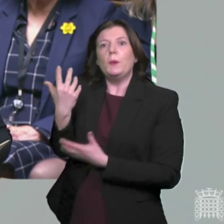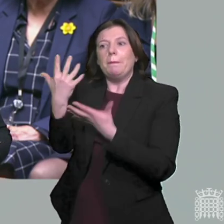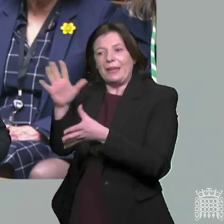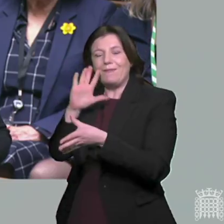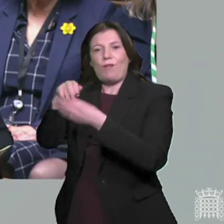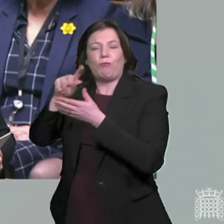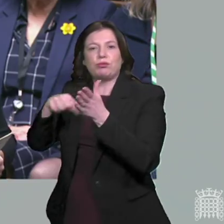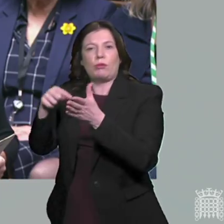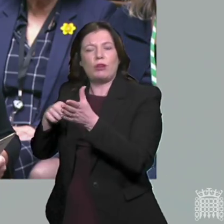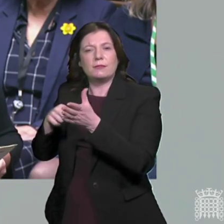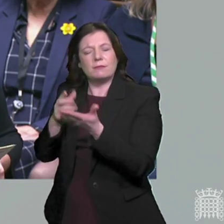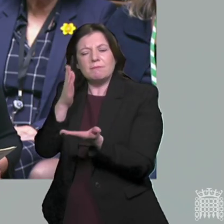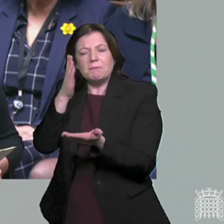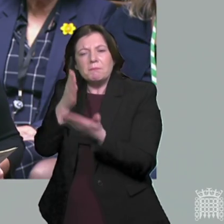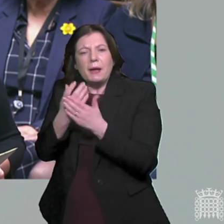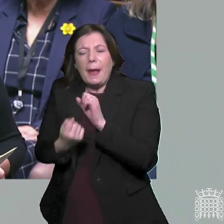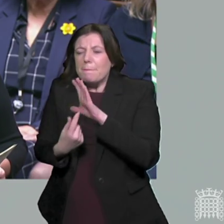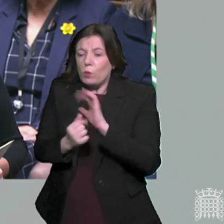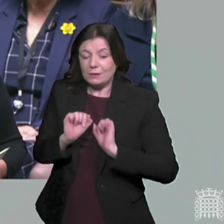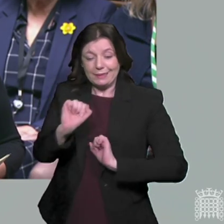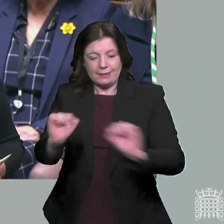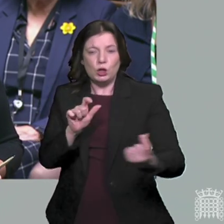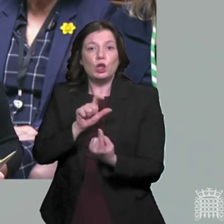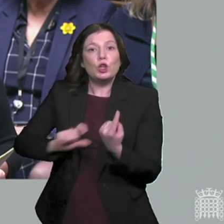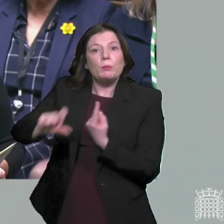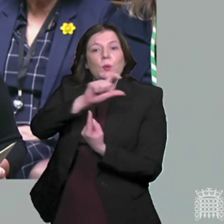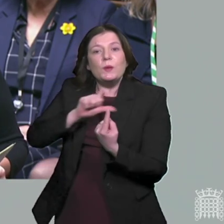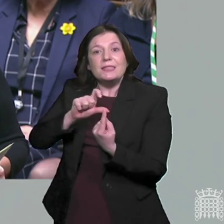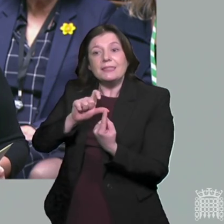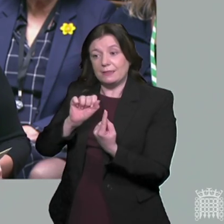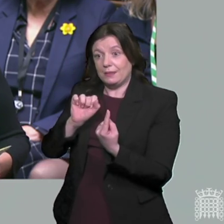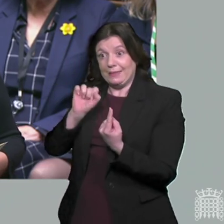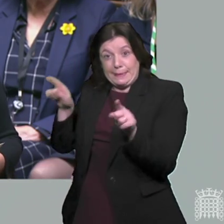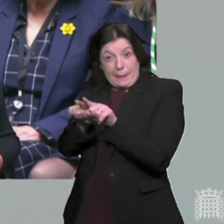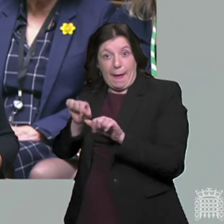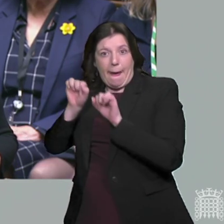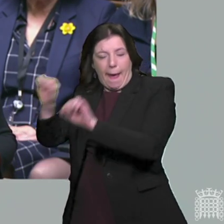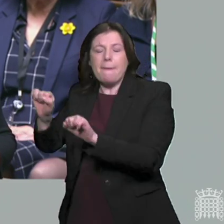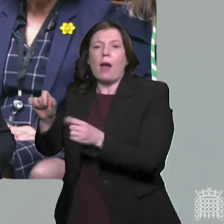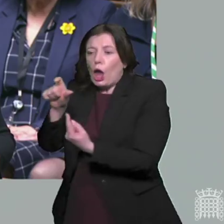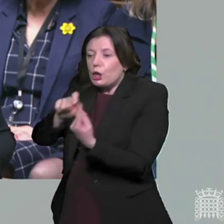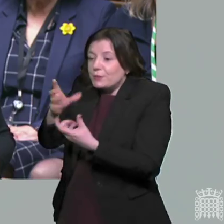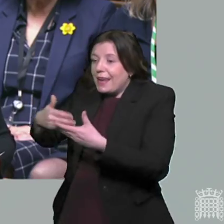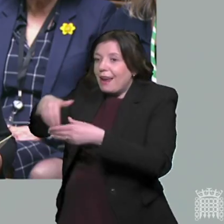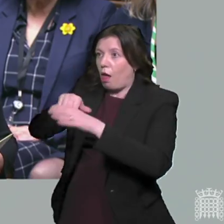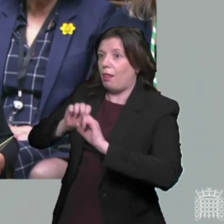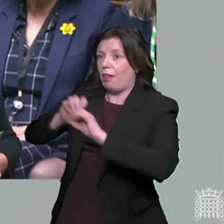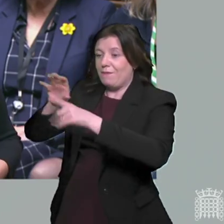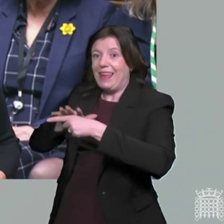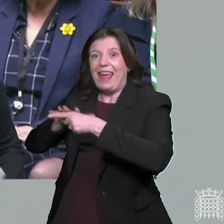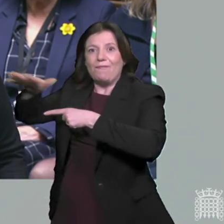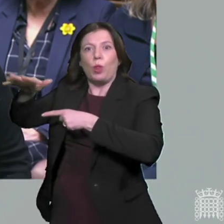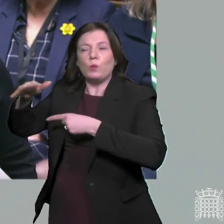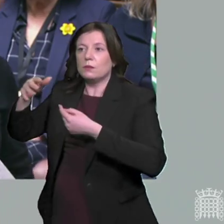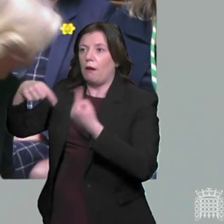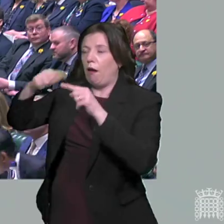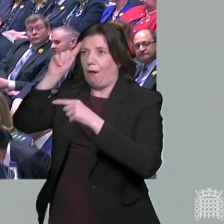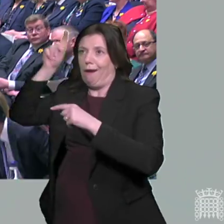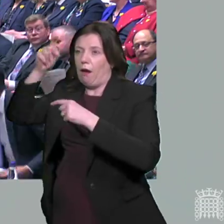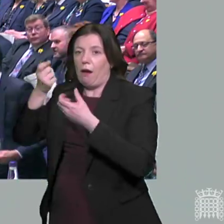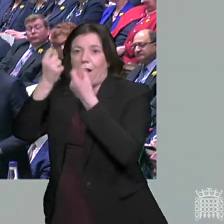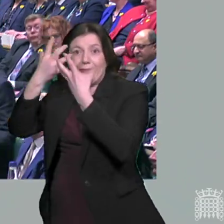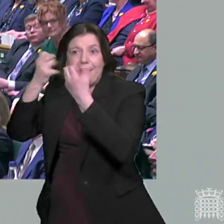Does he agree that grassroots organisations such as Zero Carbon Guildford are key stakeholders in our national journey to achieving net zero?